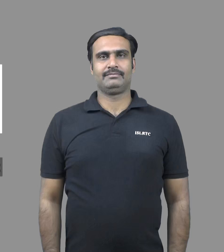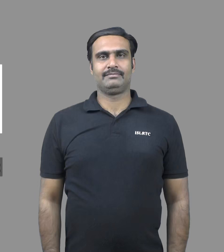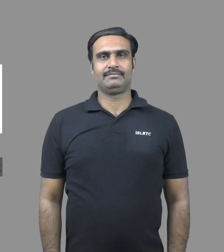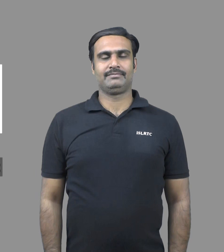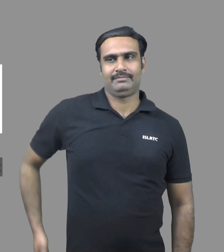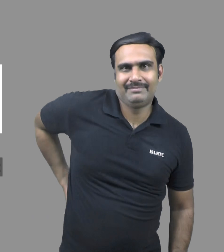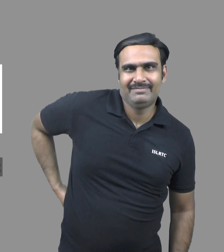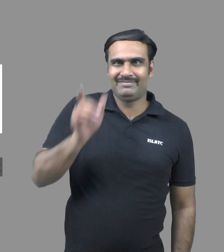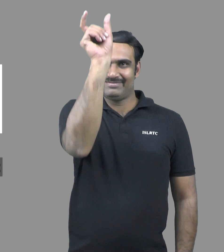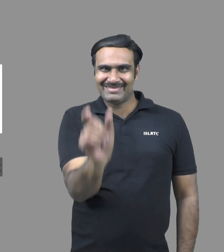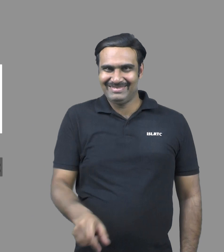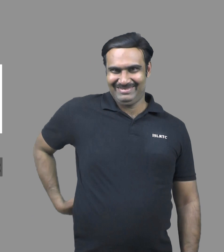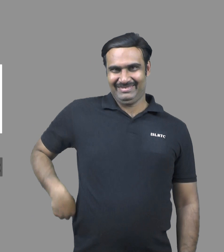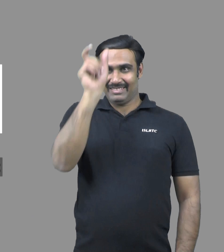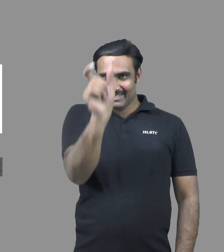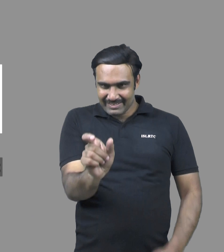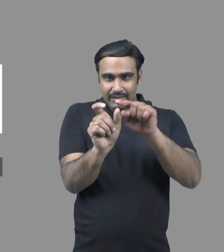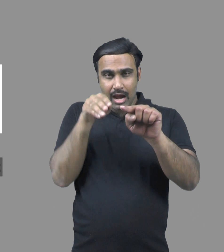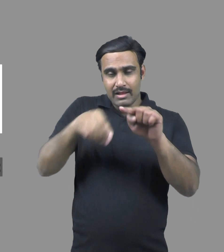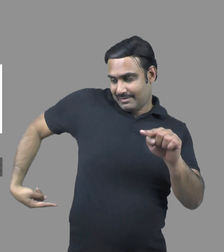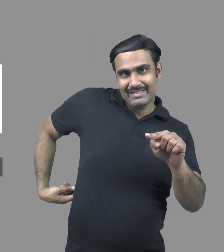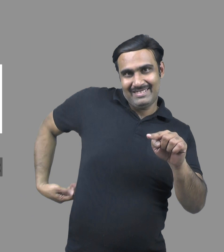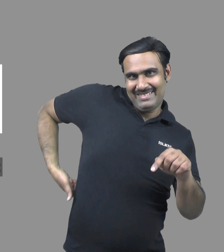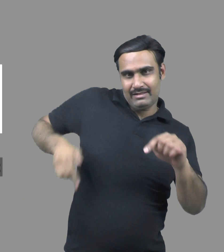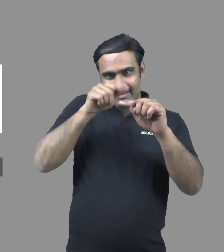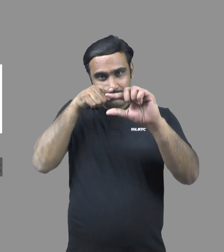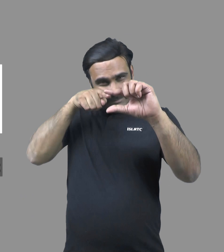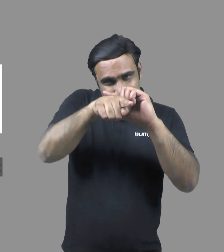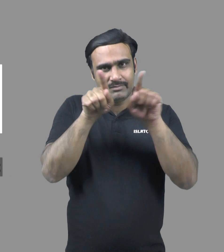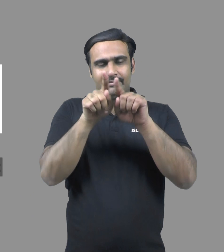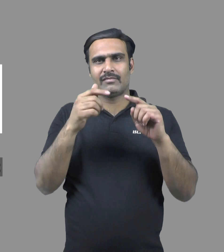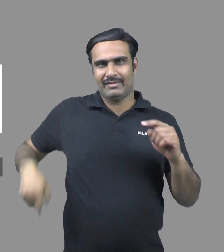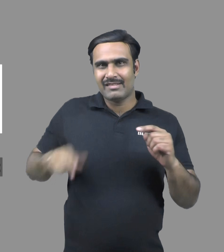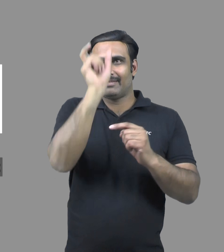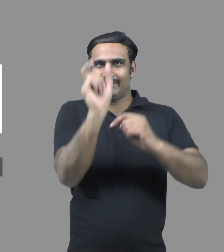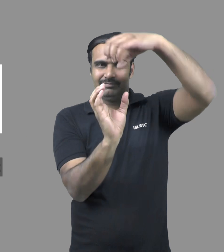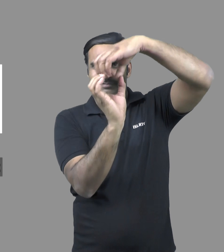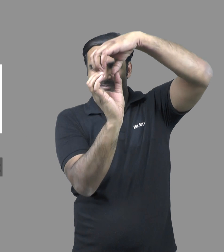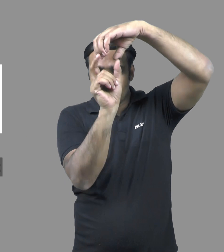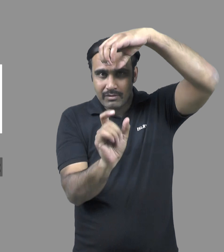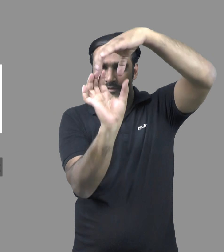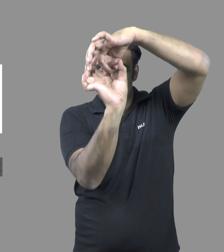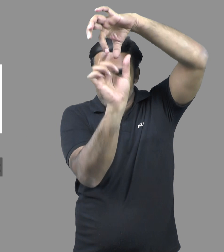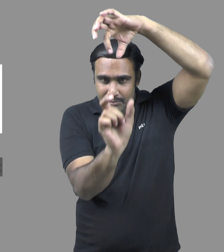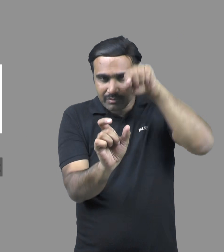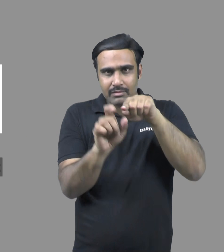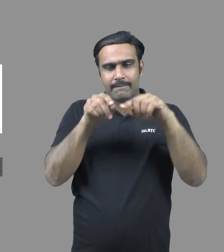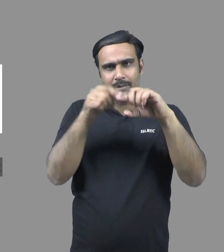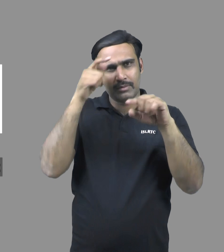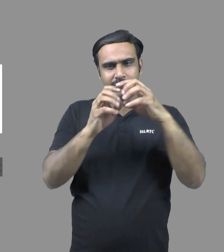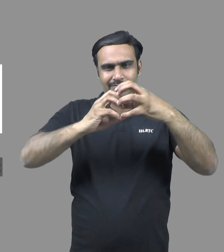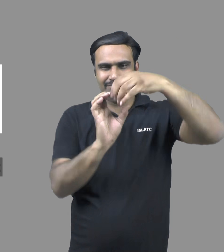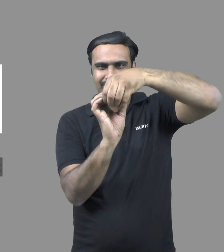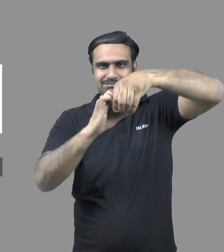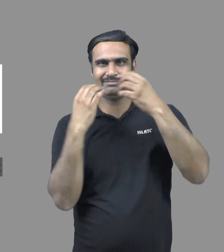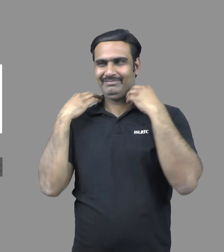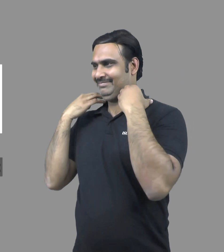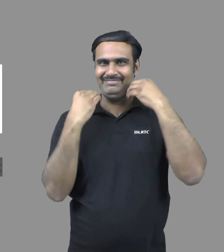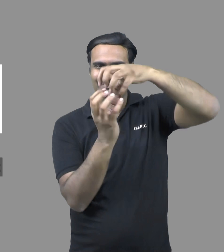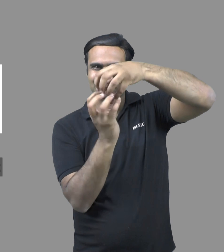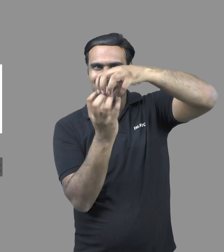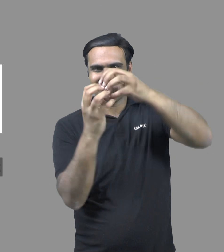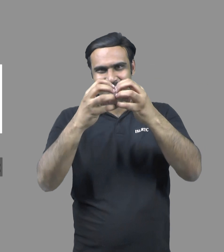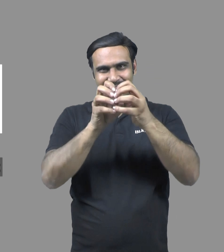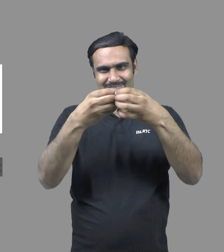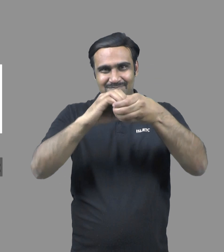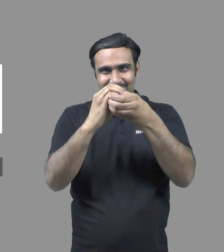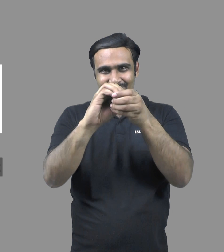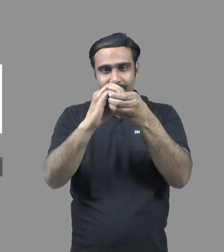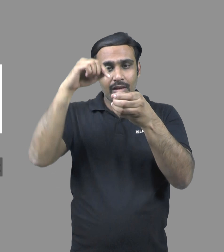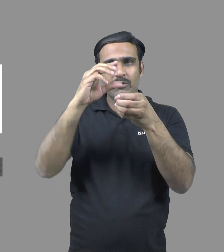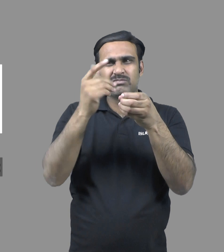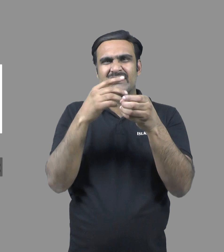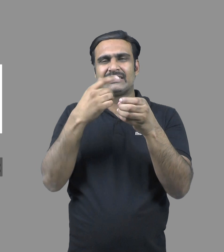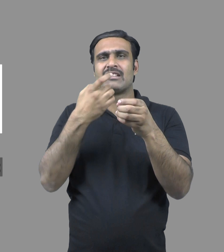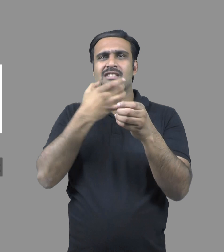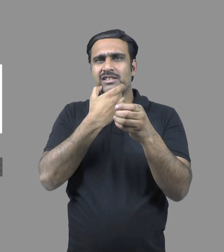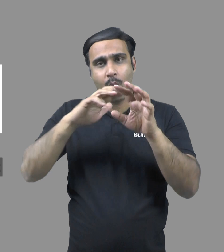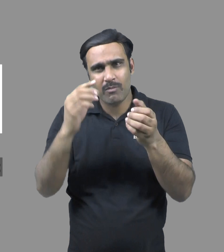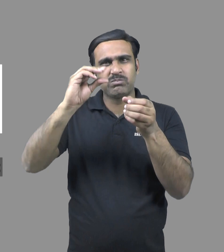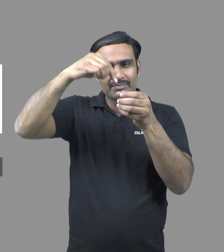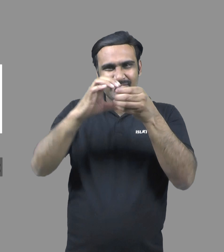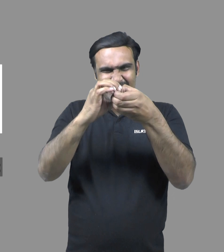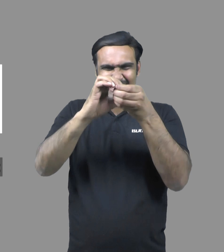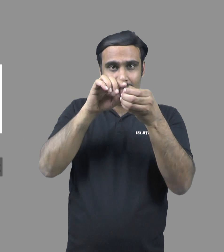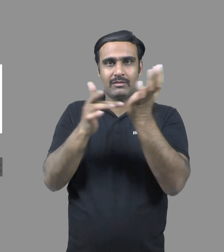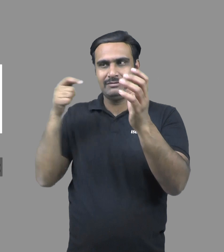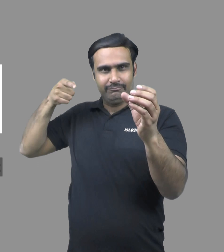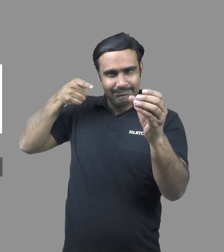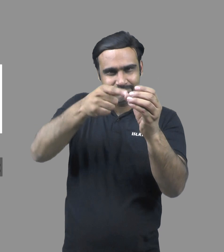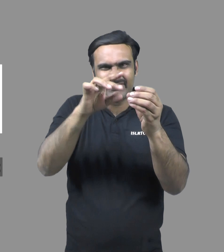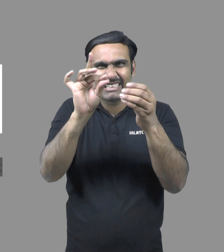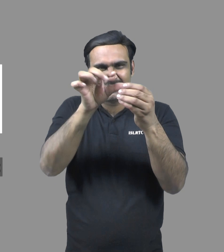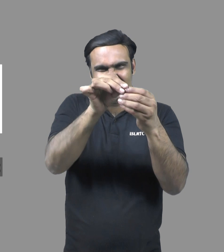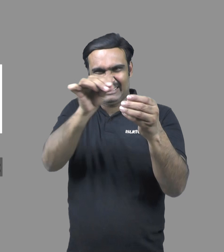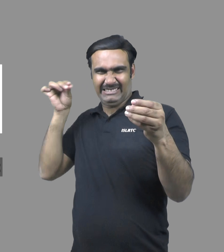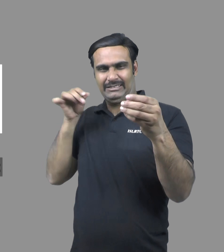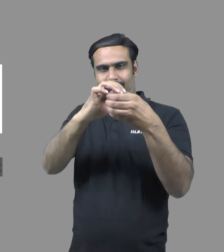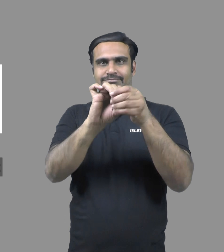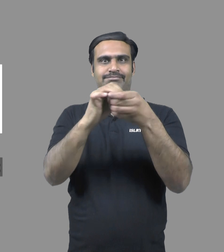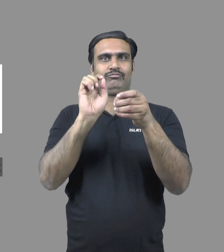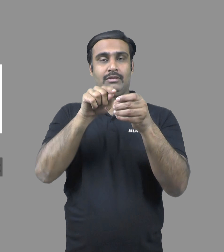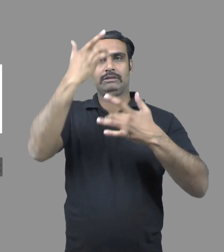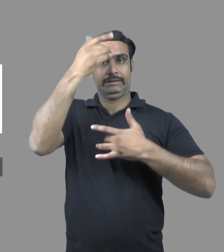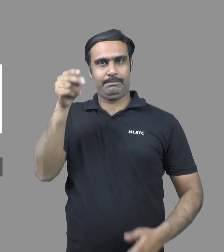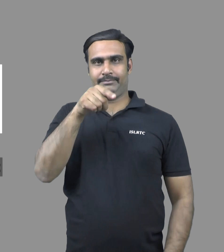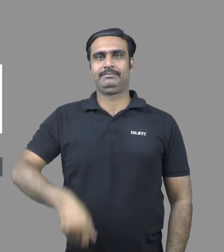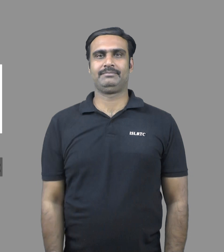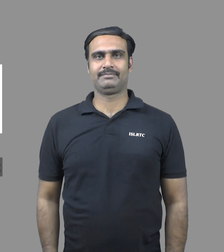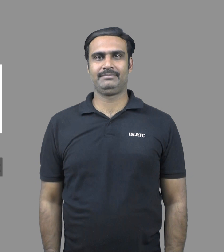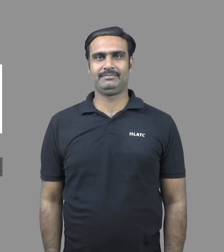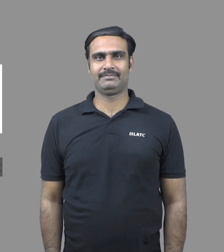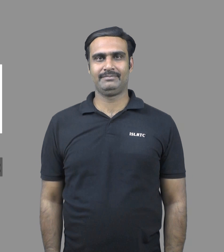Stemgnosis Set